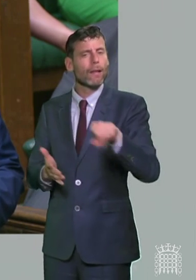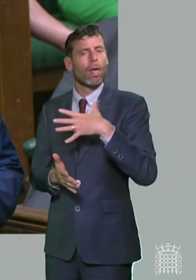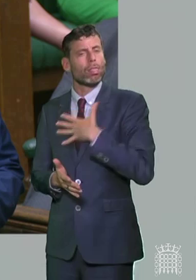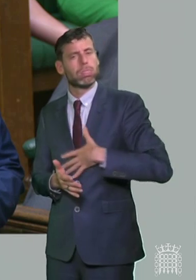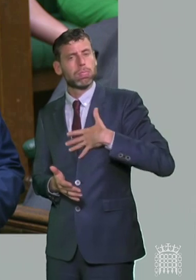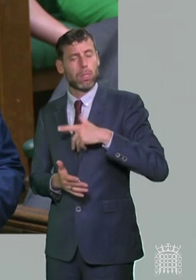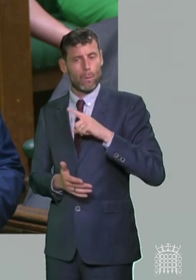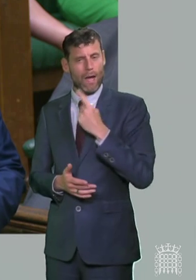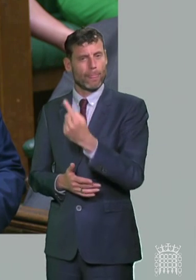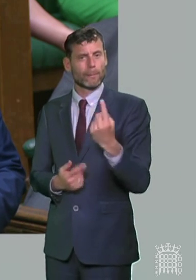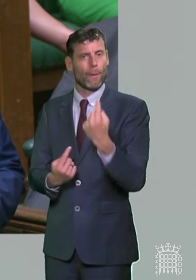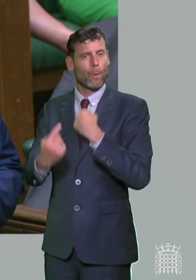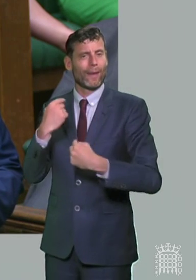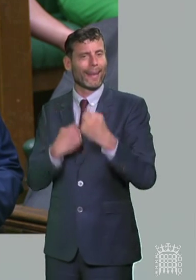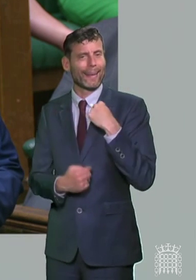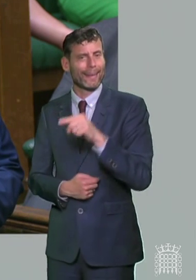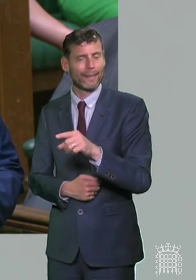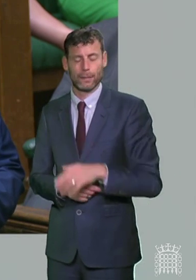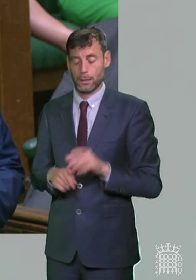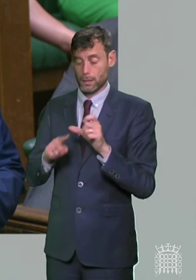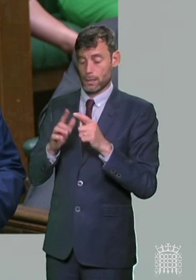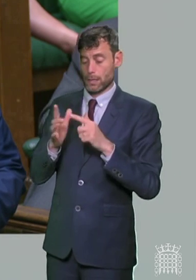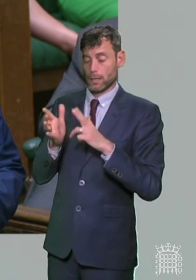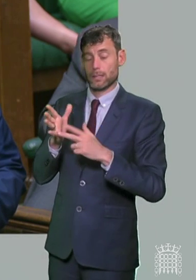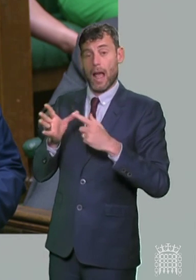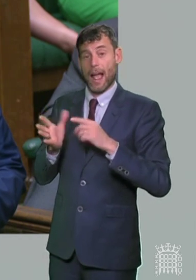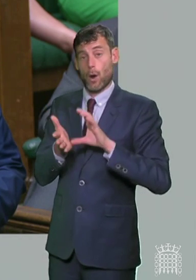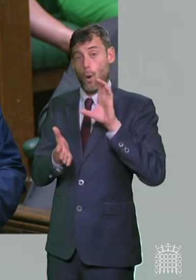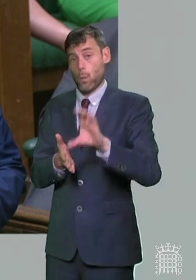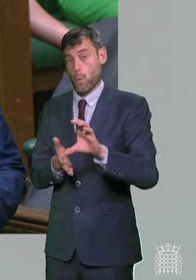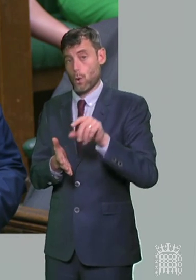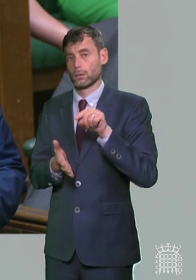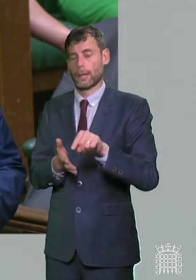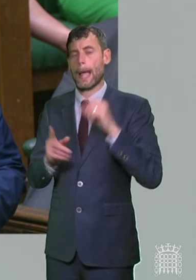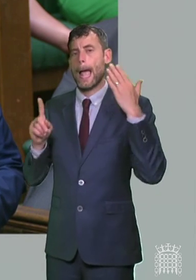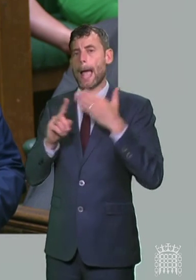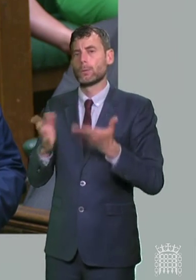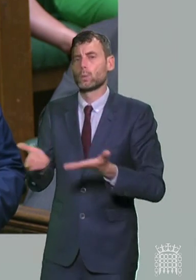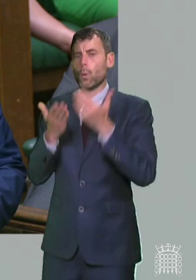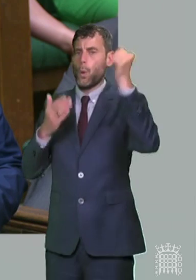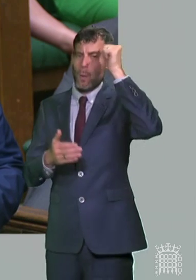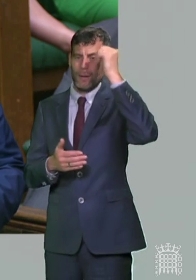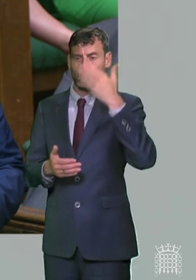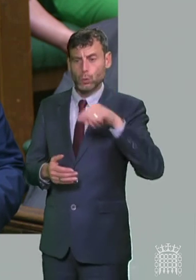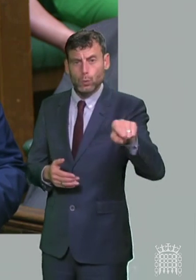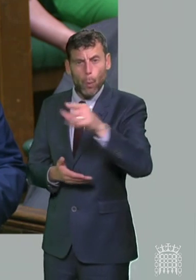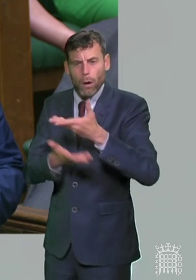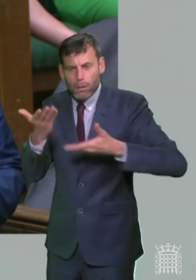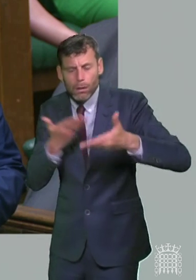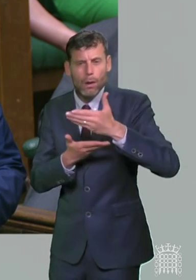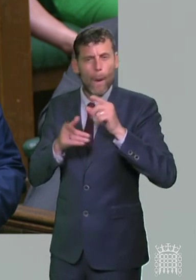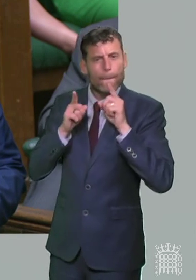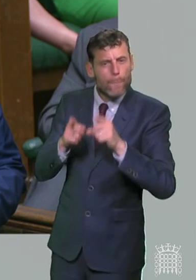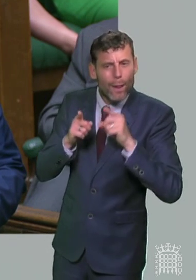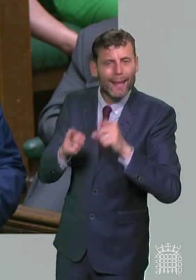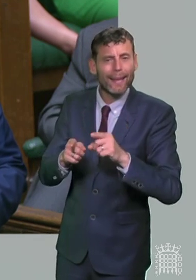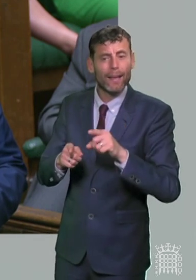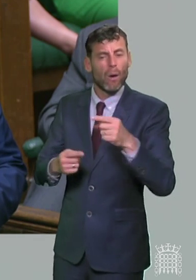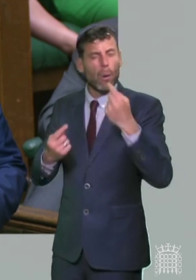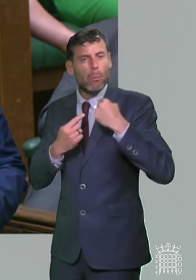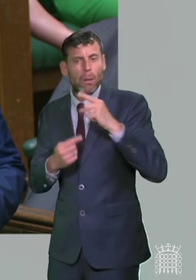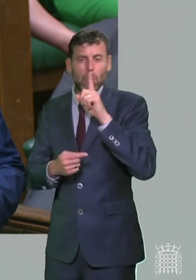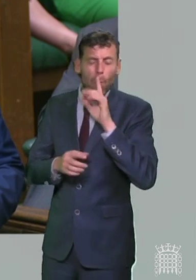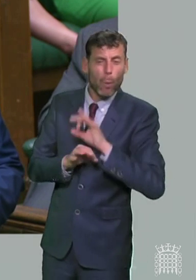Today, the Diana Award is raising awareness of bullying in schools and online with its “Don’t Face It Alone” campaign.